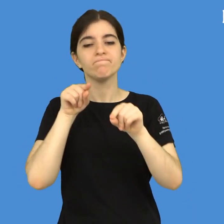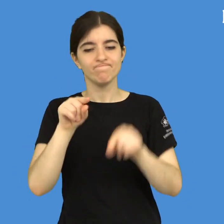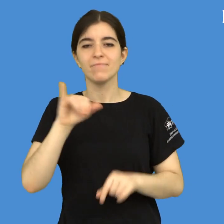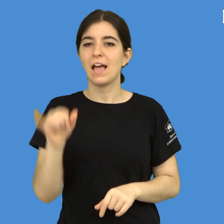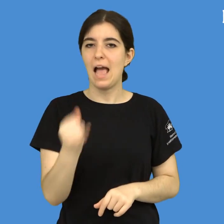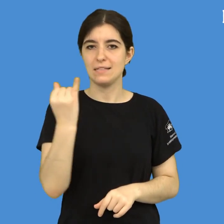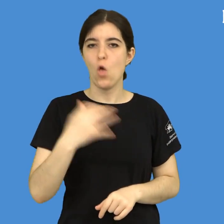cansado